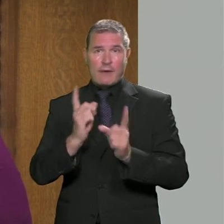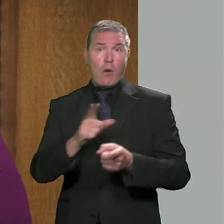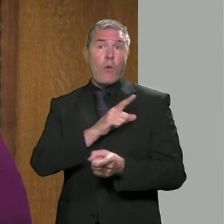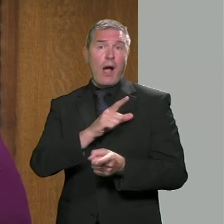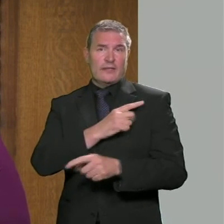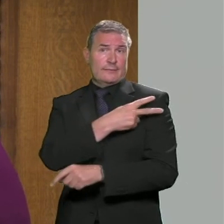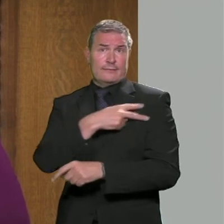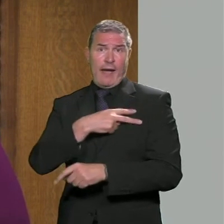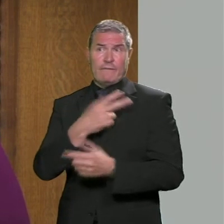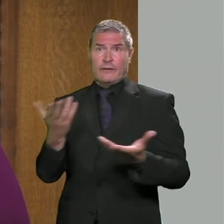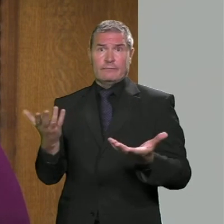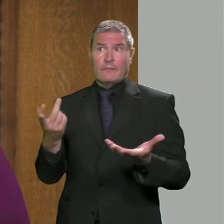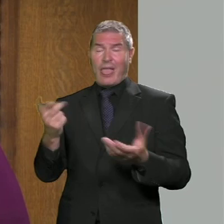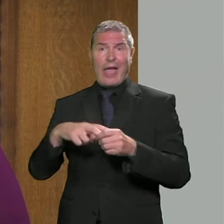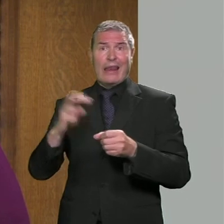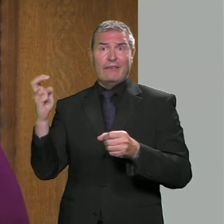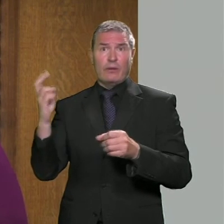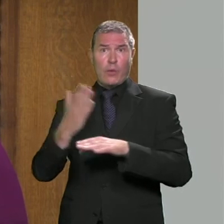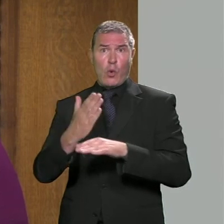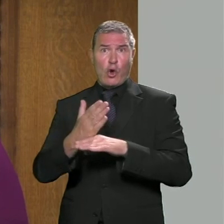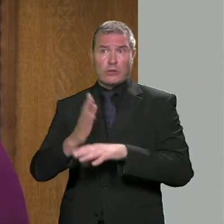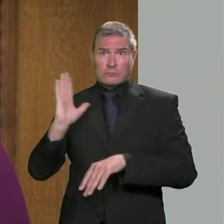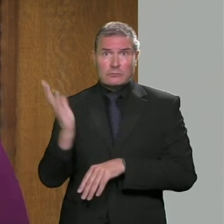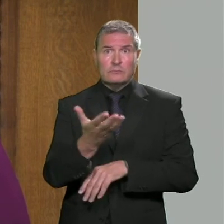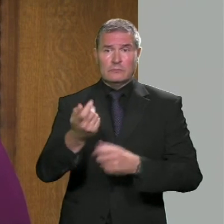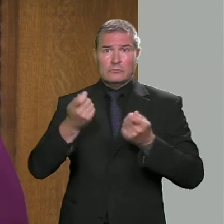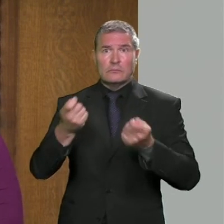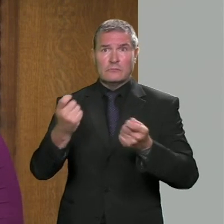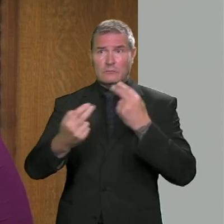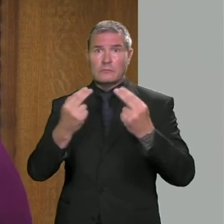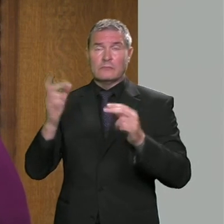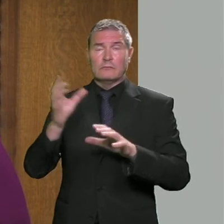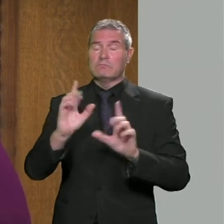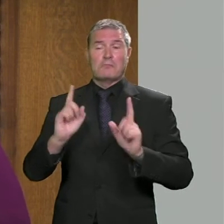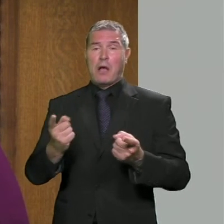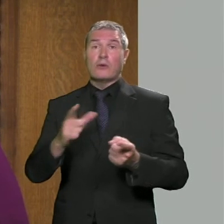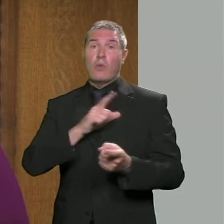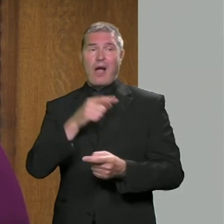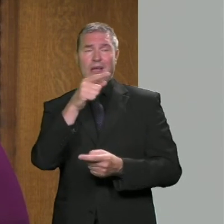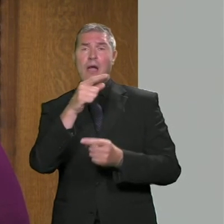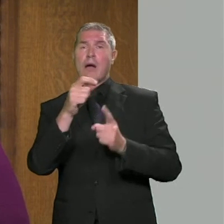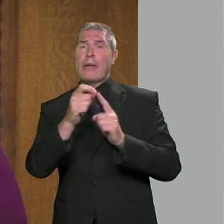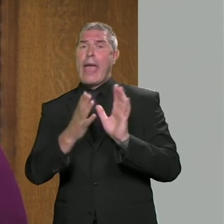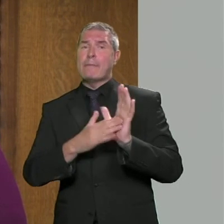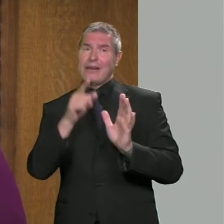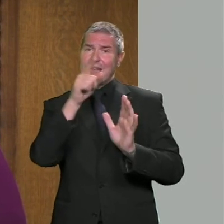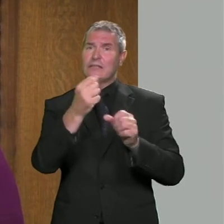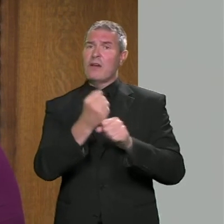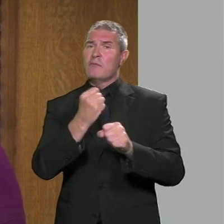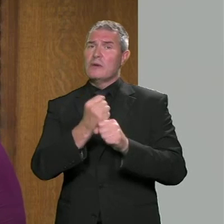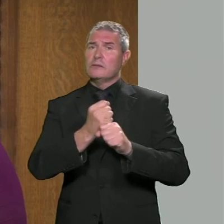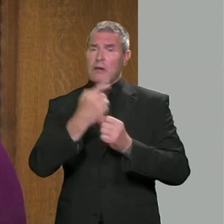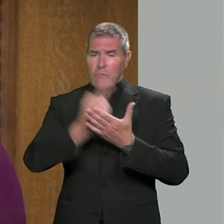Local staff are leaving the industry because of the uncertainty caused by this Government’s bungled handling of the pandemic.